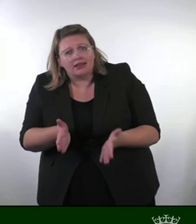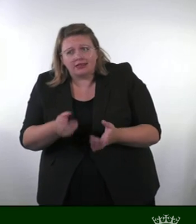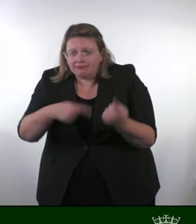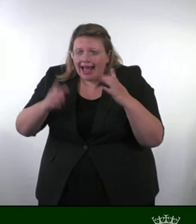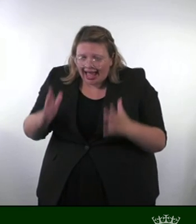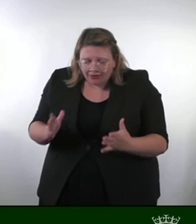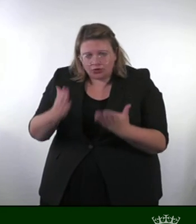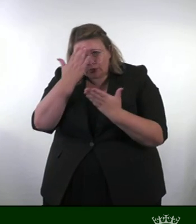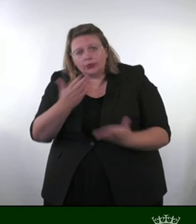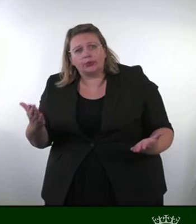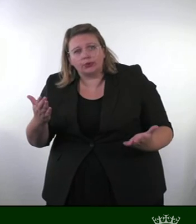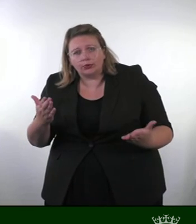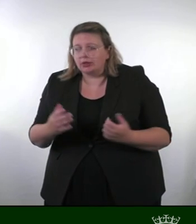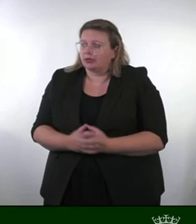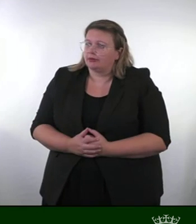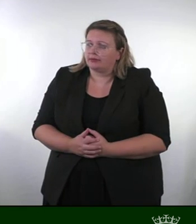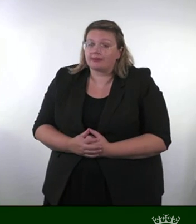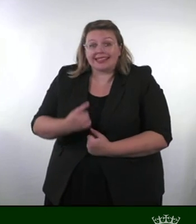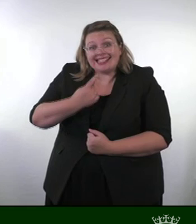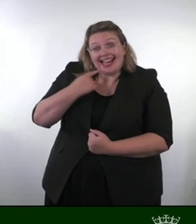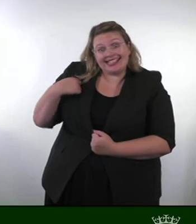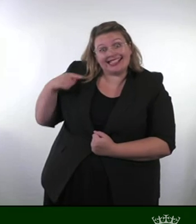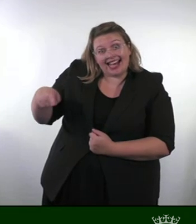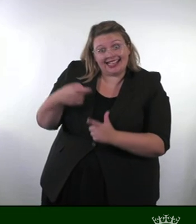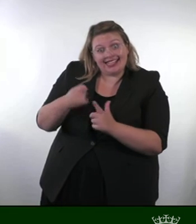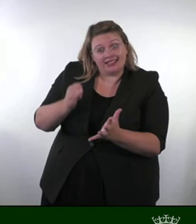Yesterday, the right honourable and learned Gentleman said that it was on the verge of collapse.